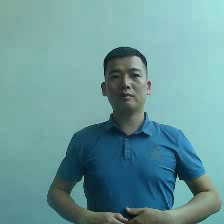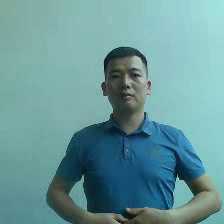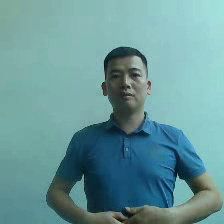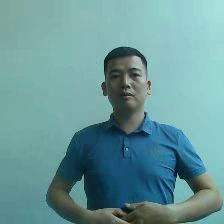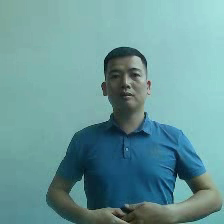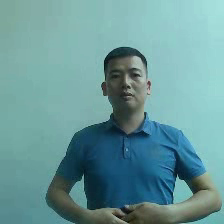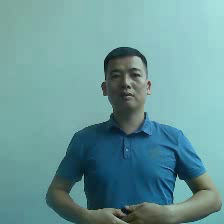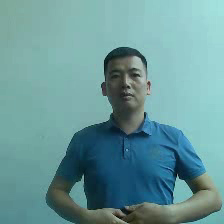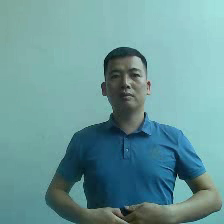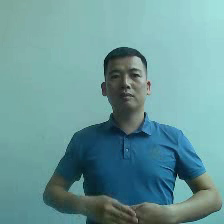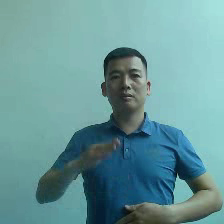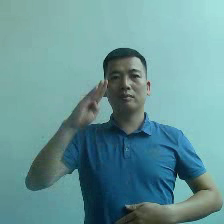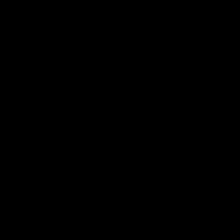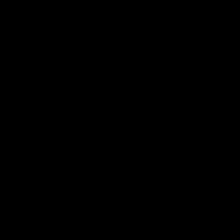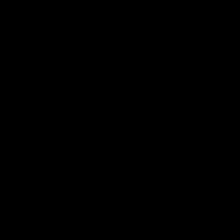Chậm lại